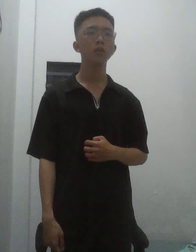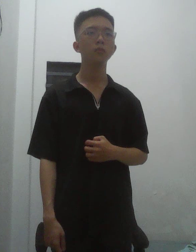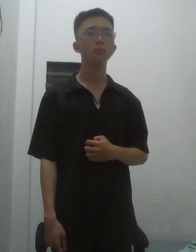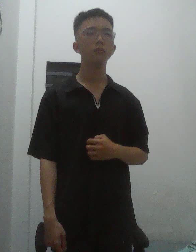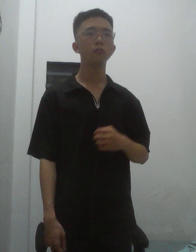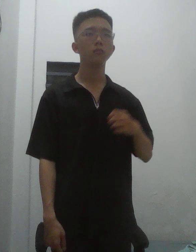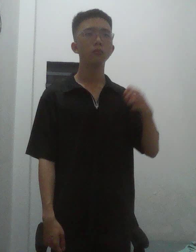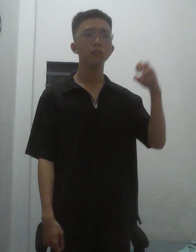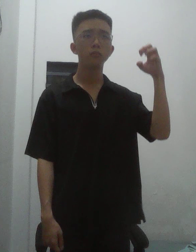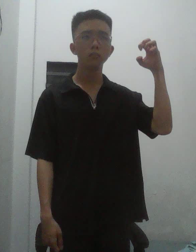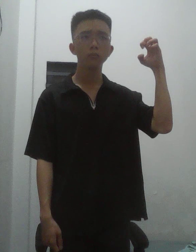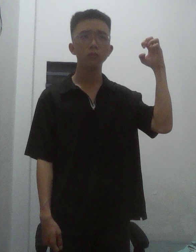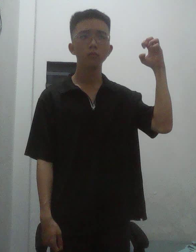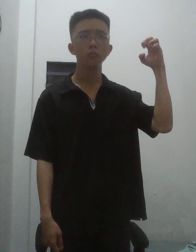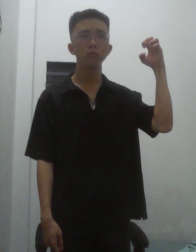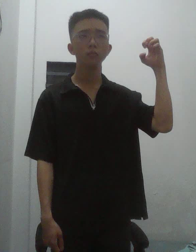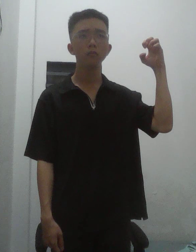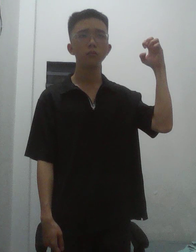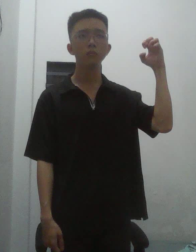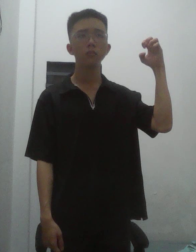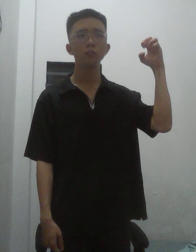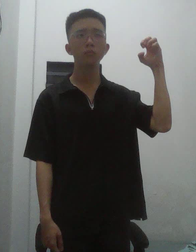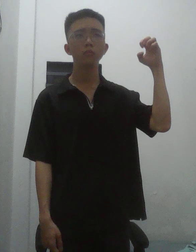tuc gian